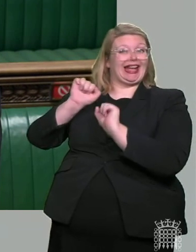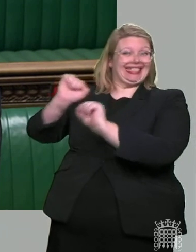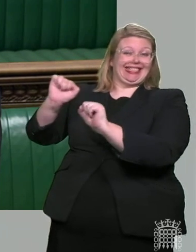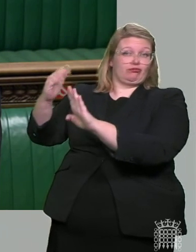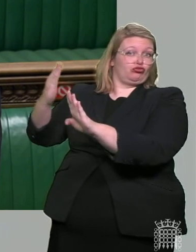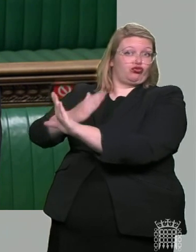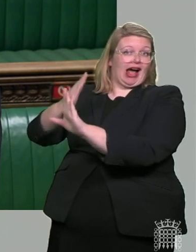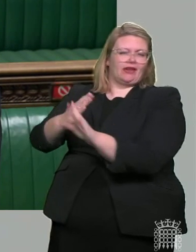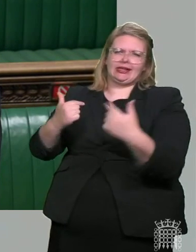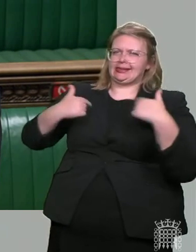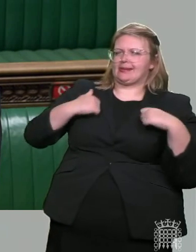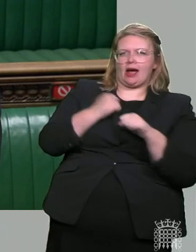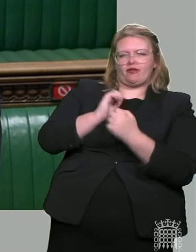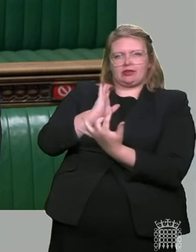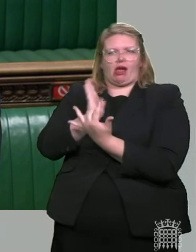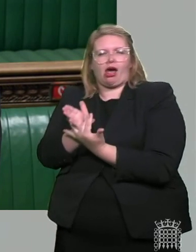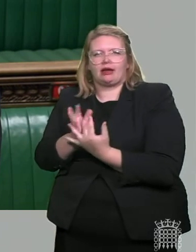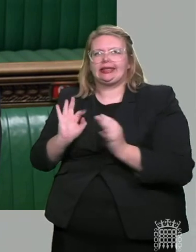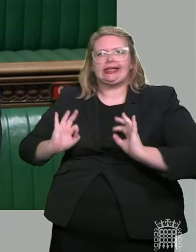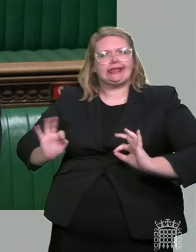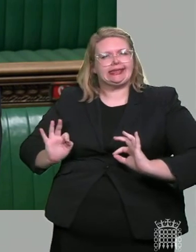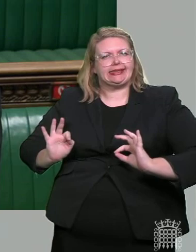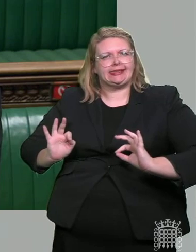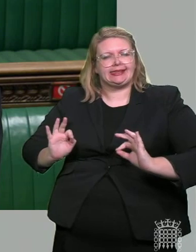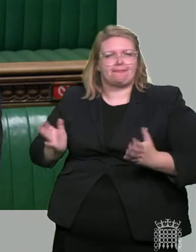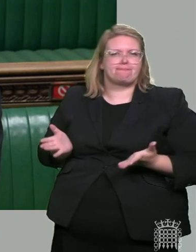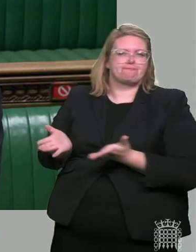I do not see any immediate sign of that particular project coming off.